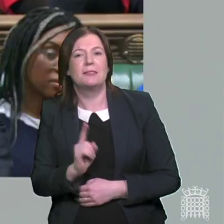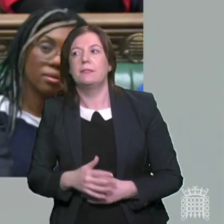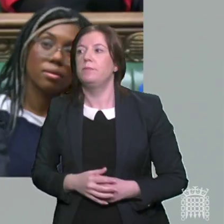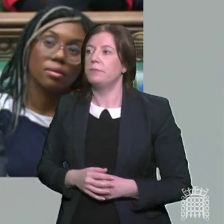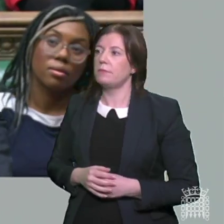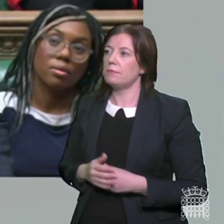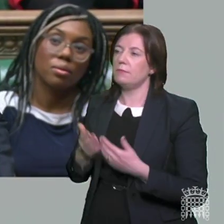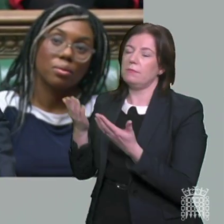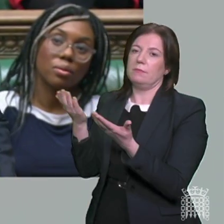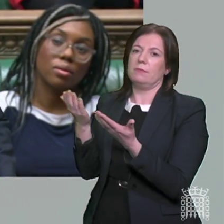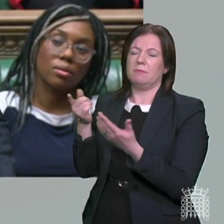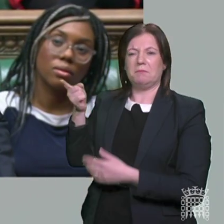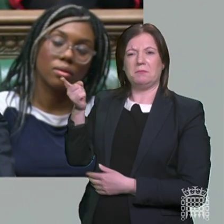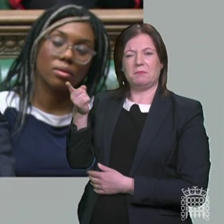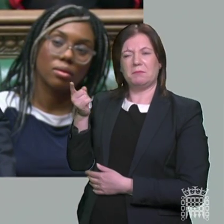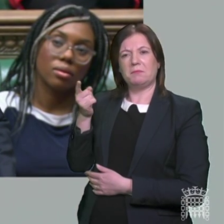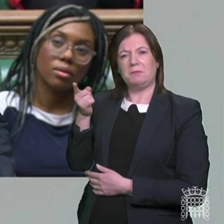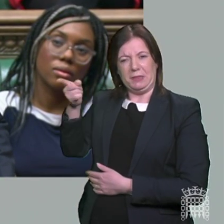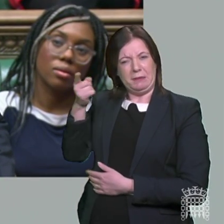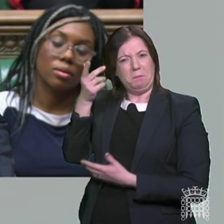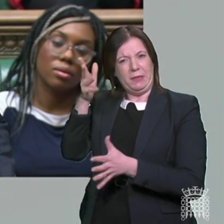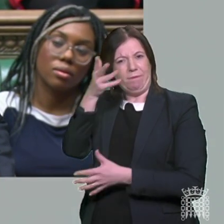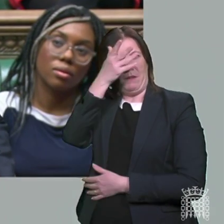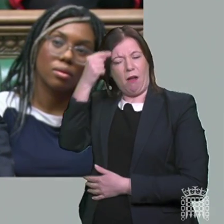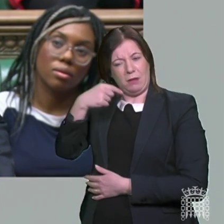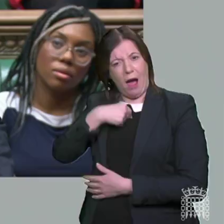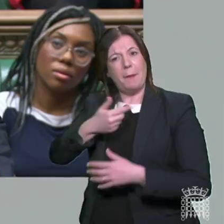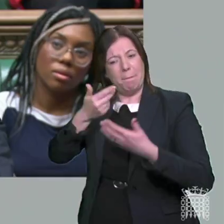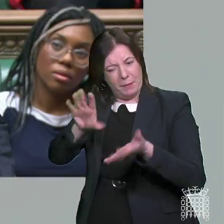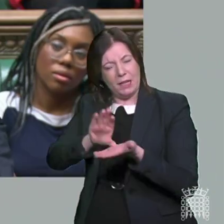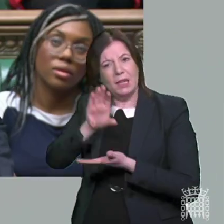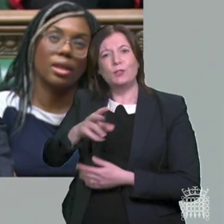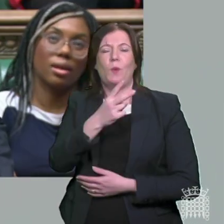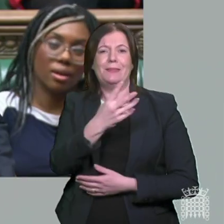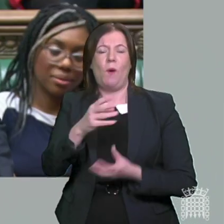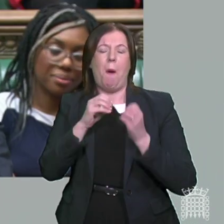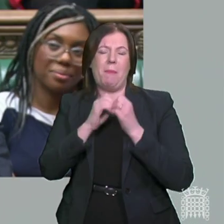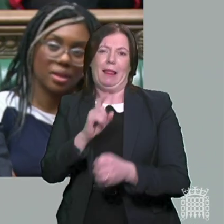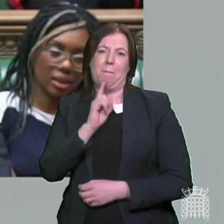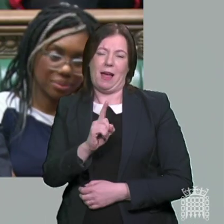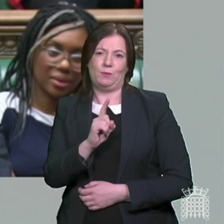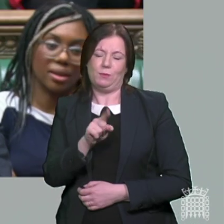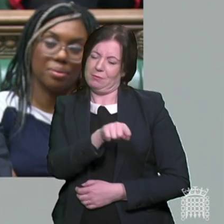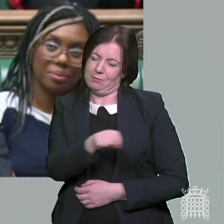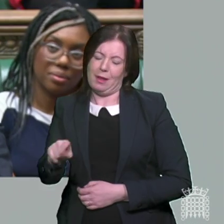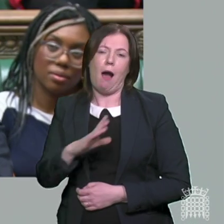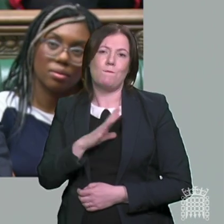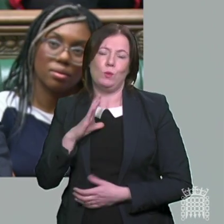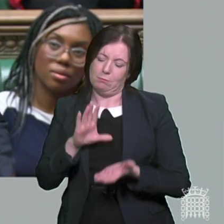The honourable Gentleman seems to forget the fact that we have invested an extra £24 billion in our armed services.